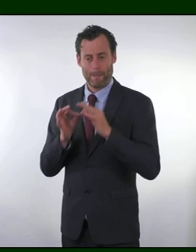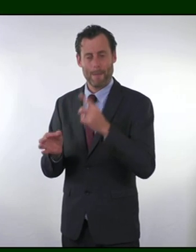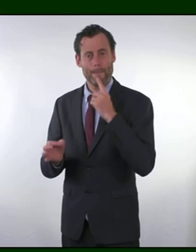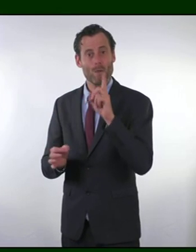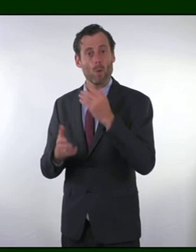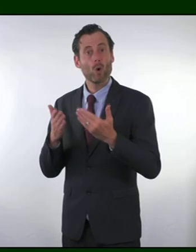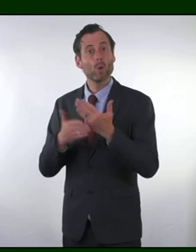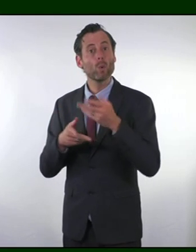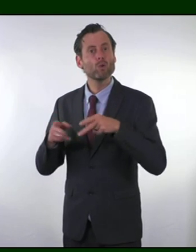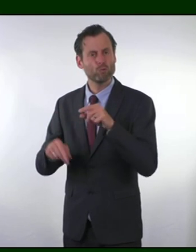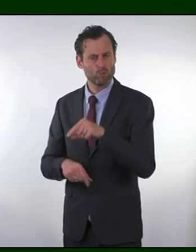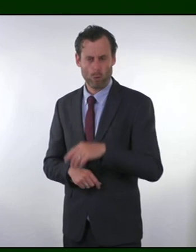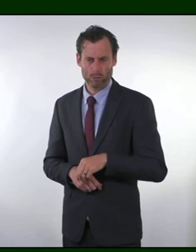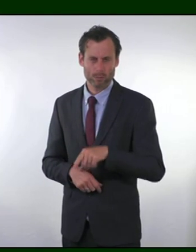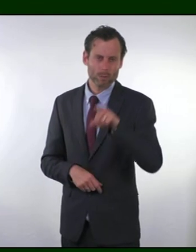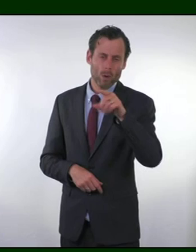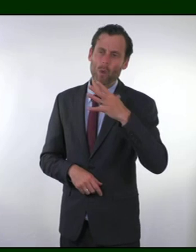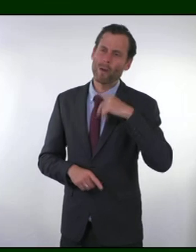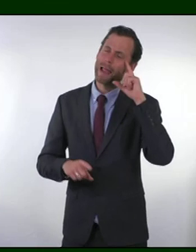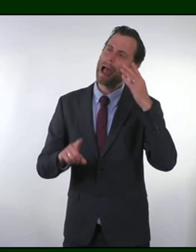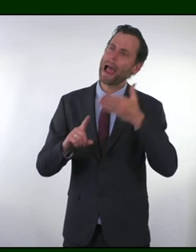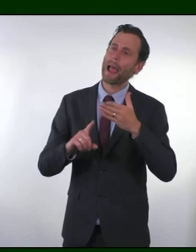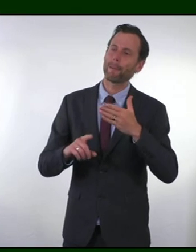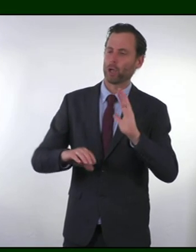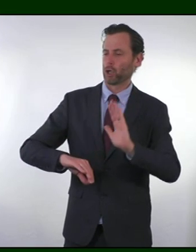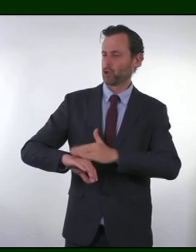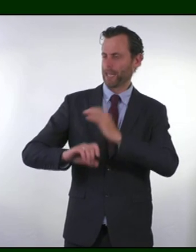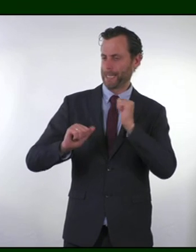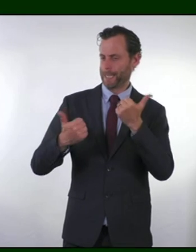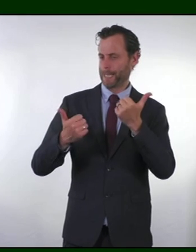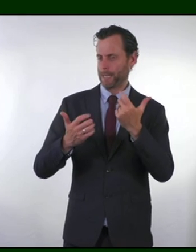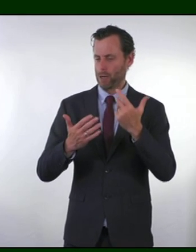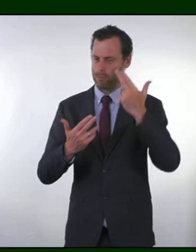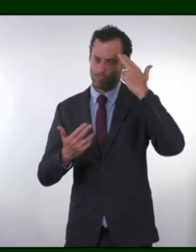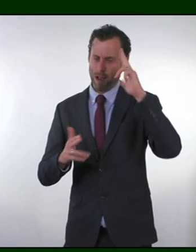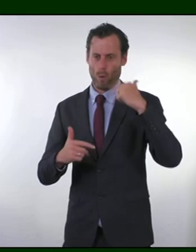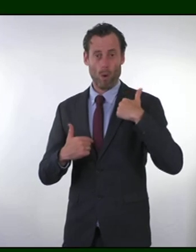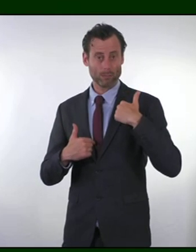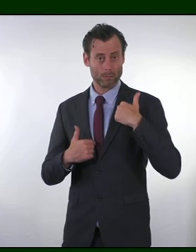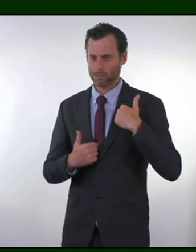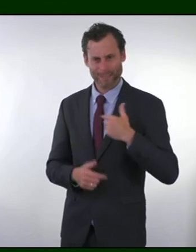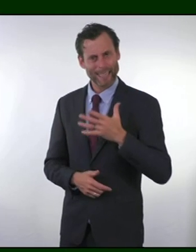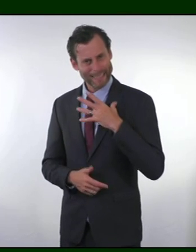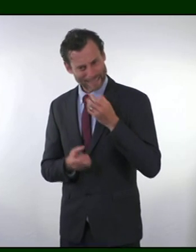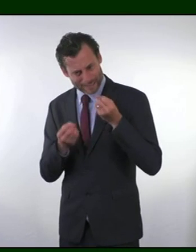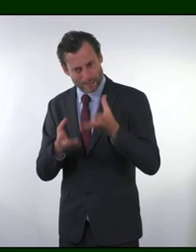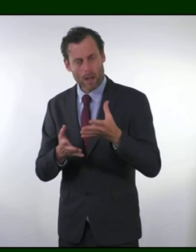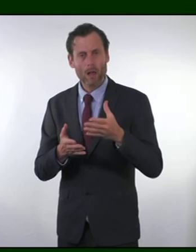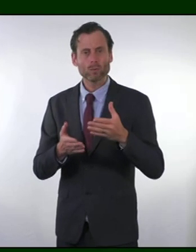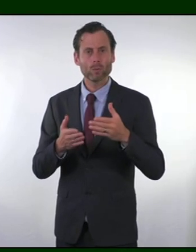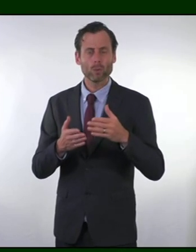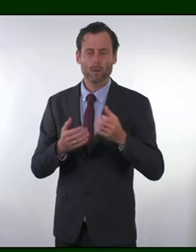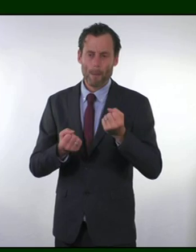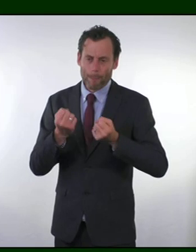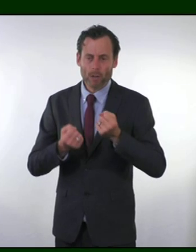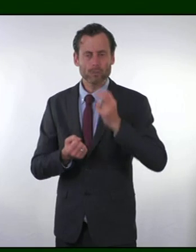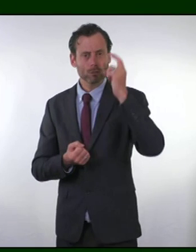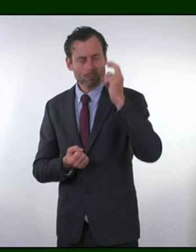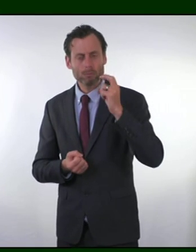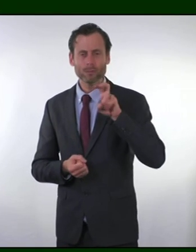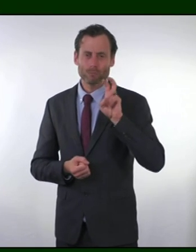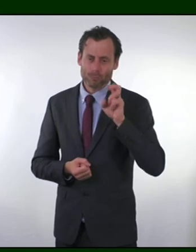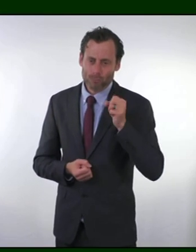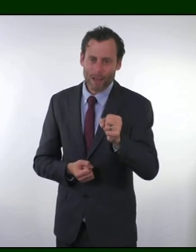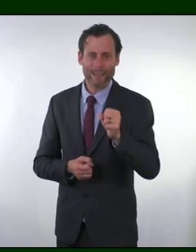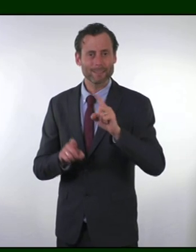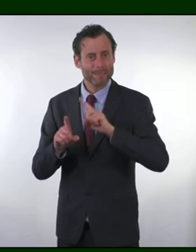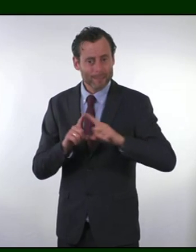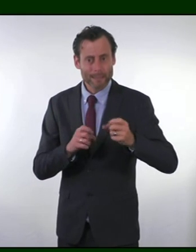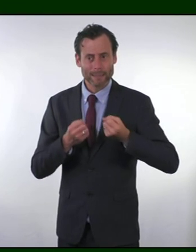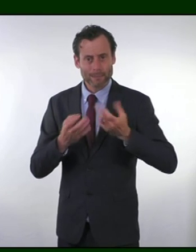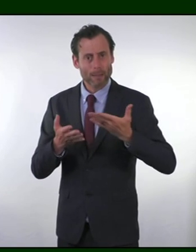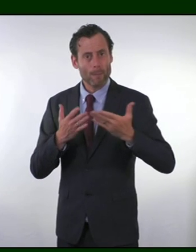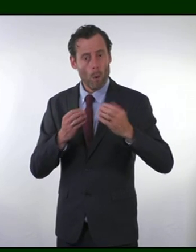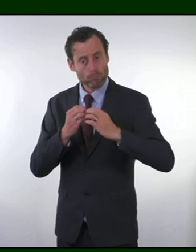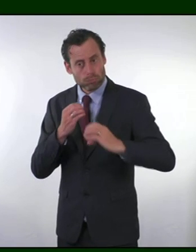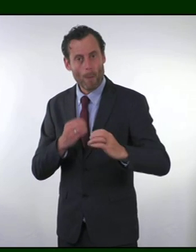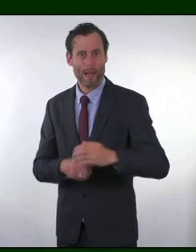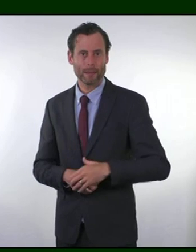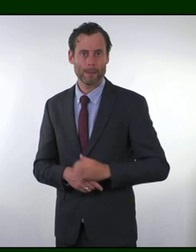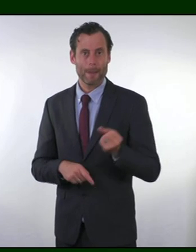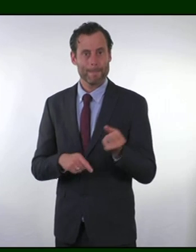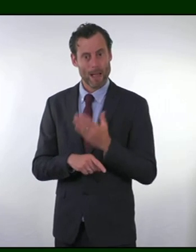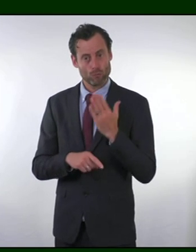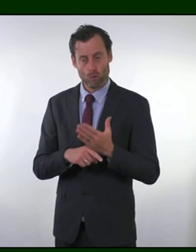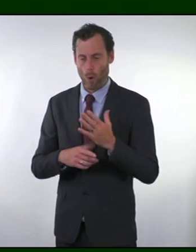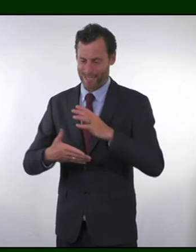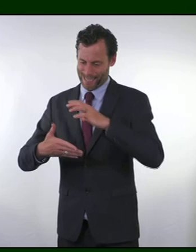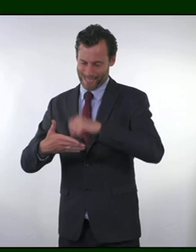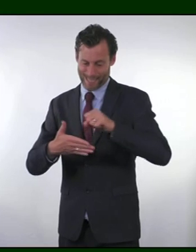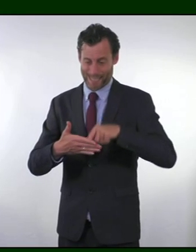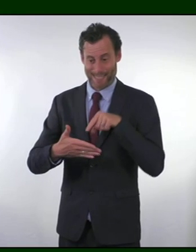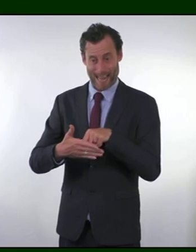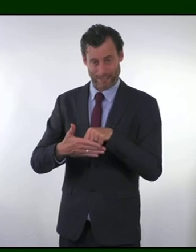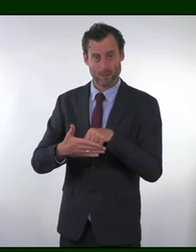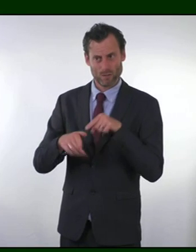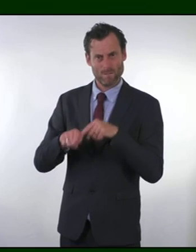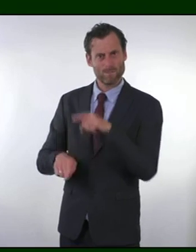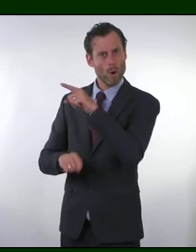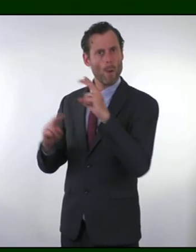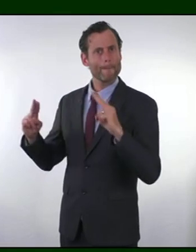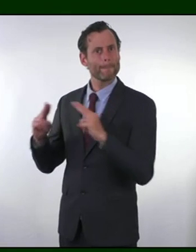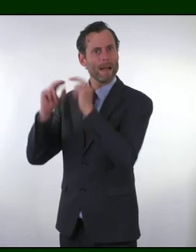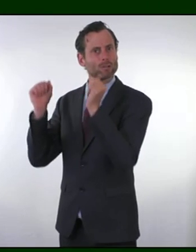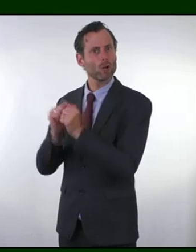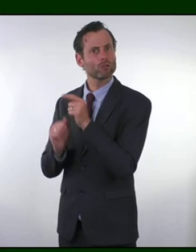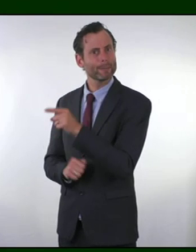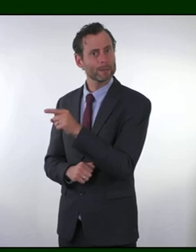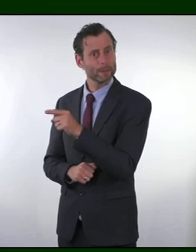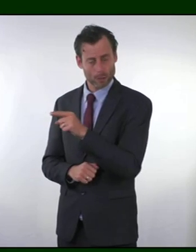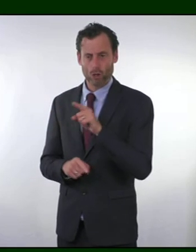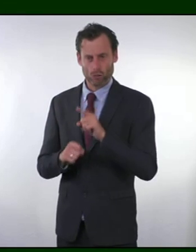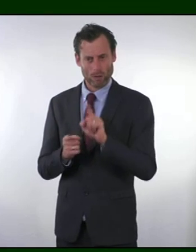If he wants to have a green record that he can genuinely be proud of, will he start by cancelling the roads scheme, put the money into public transport and broadband, and introduce a new rule for the UK economy to ensure that all spending and taxation are in line with the Paris agreement and restoring our natural world?